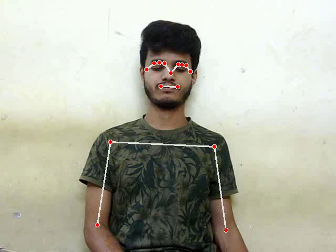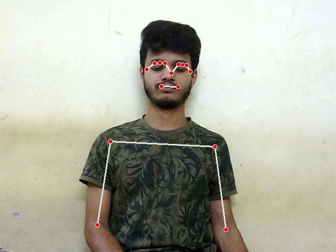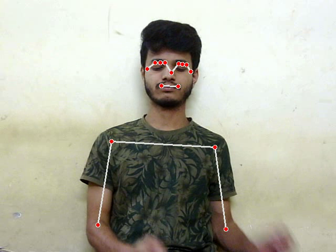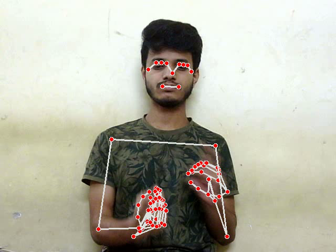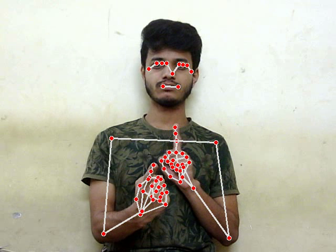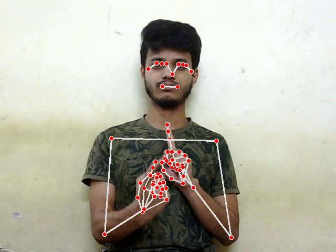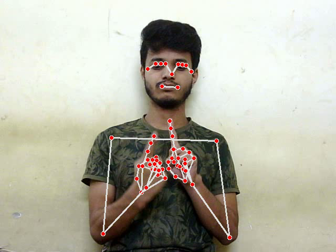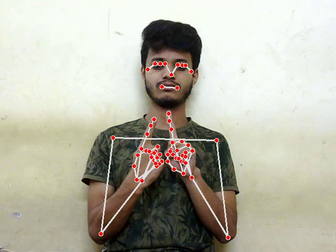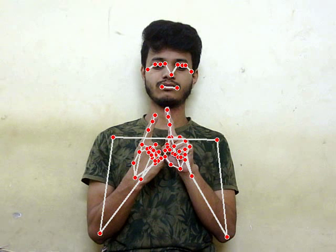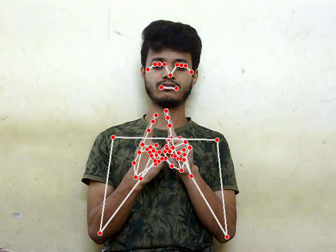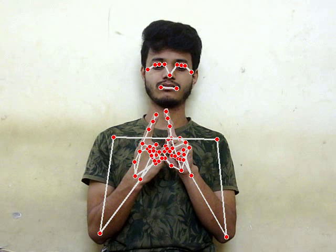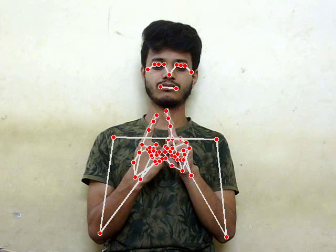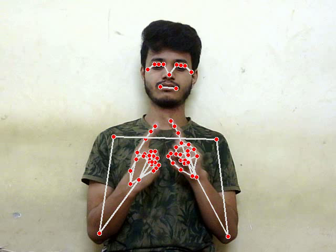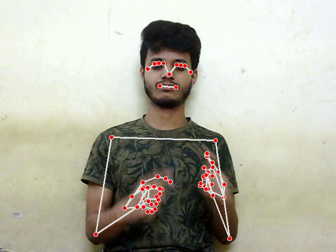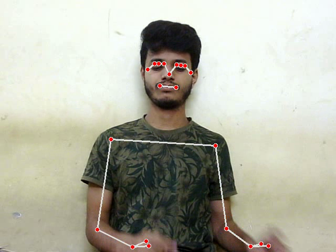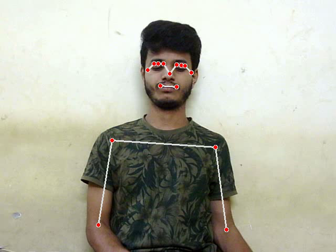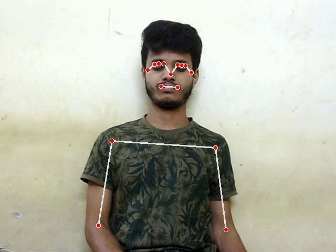meet